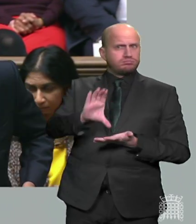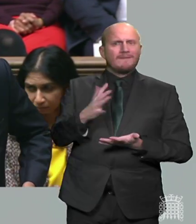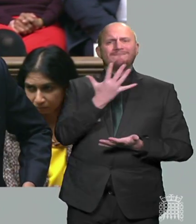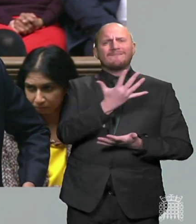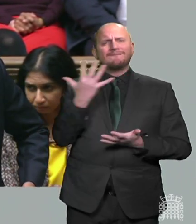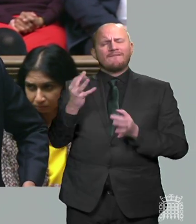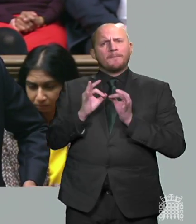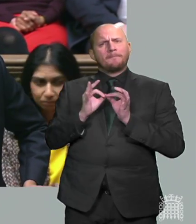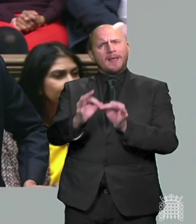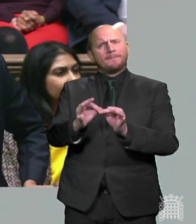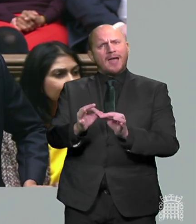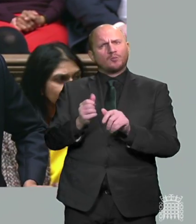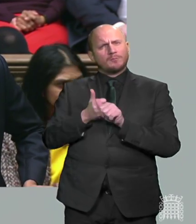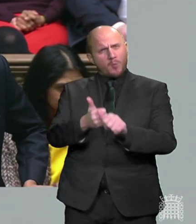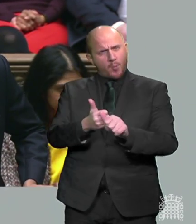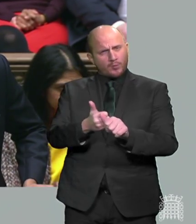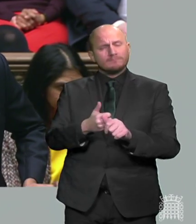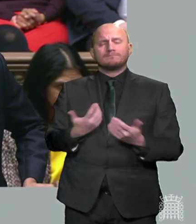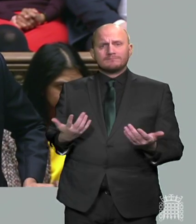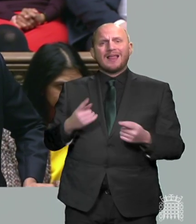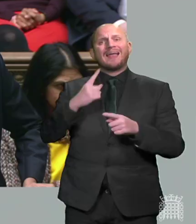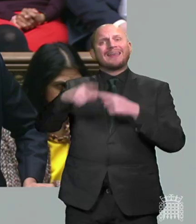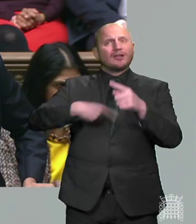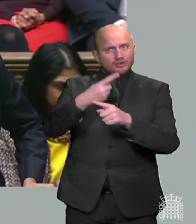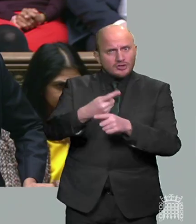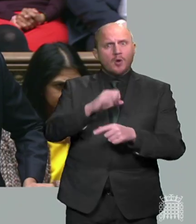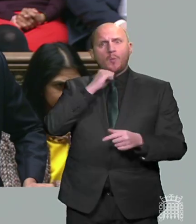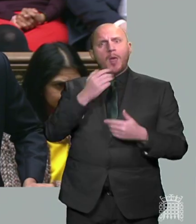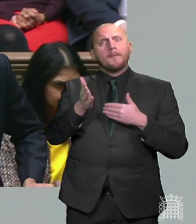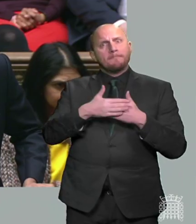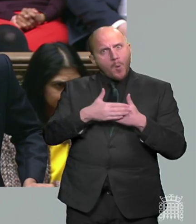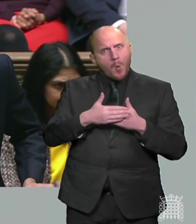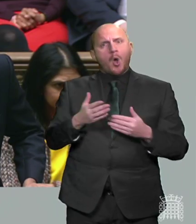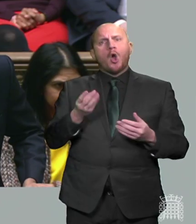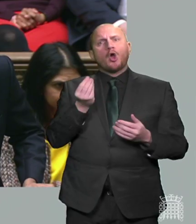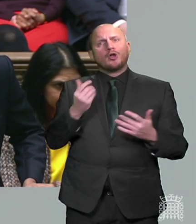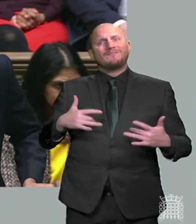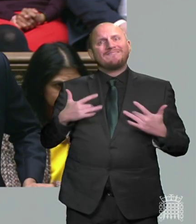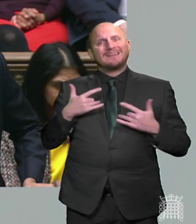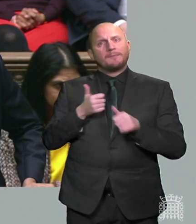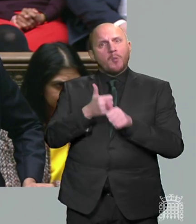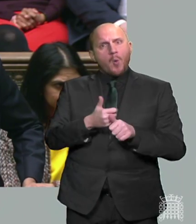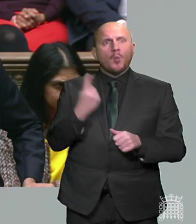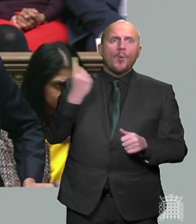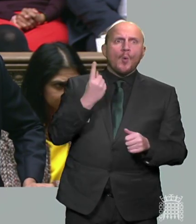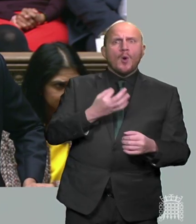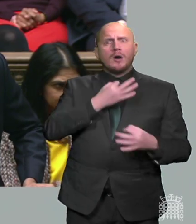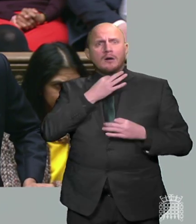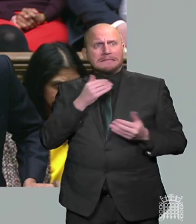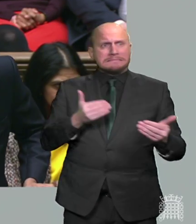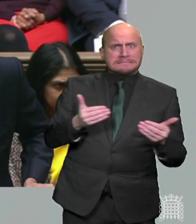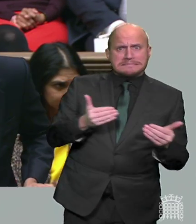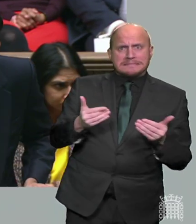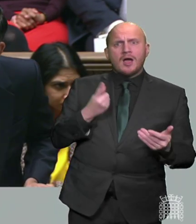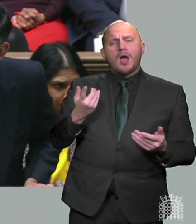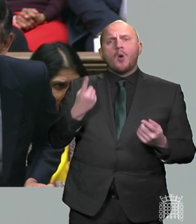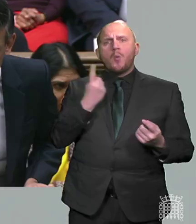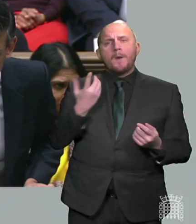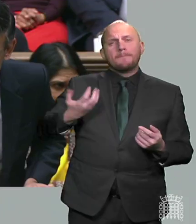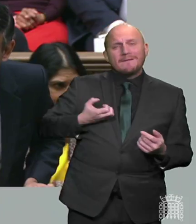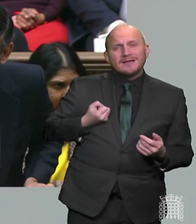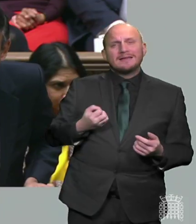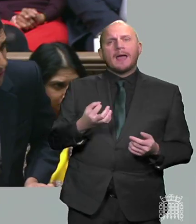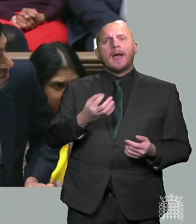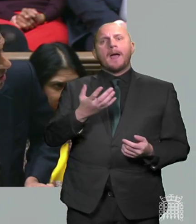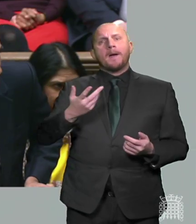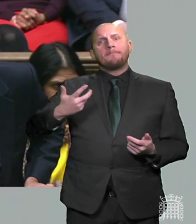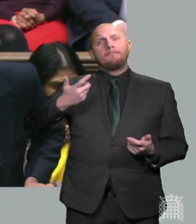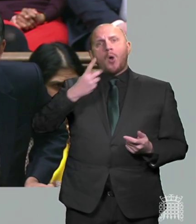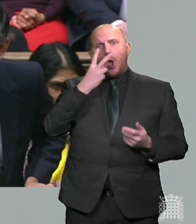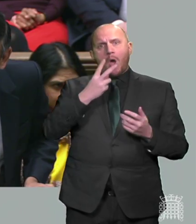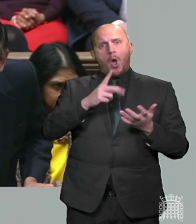On top of that, next year there will be extra cost of living payments worth up to £1,200 for the most vulnerable, whether that be those on means-tested benefits, pensioners or the disabled.